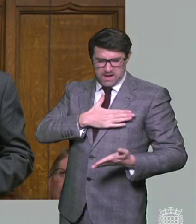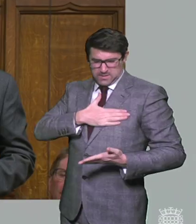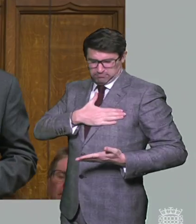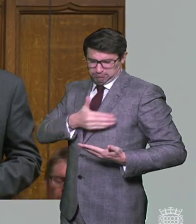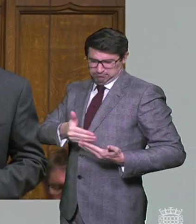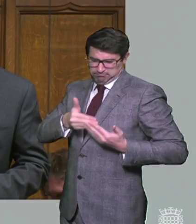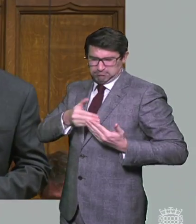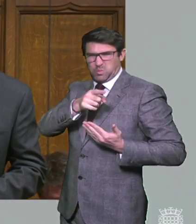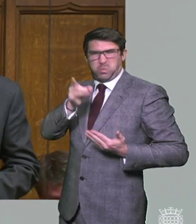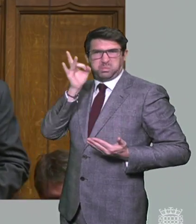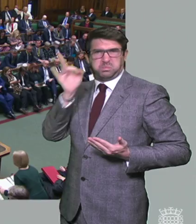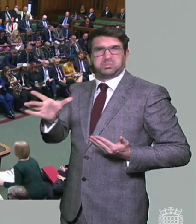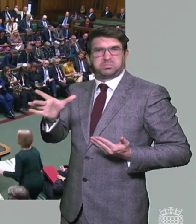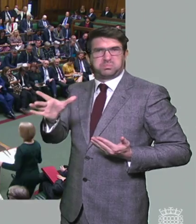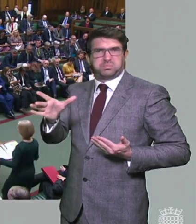offering derisory pay rises to our treasured NHS staff.